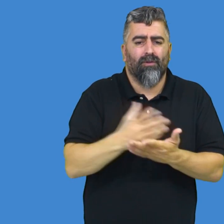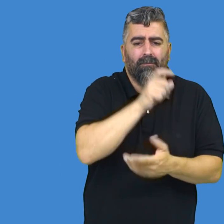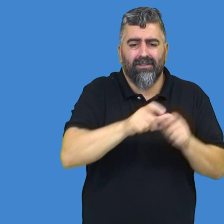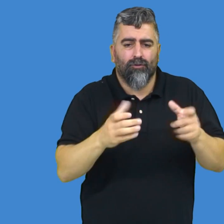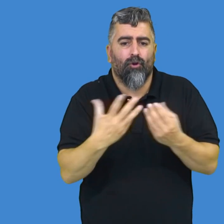persona